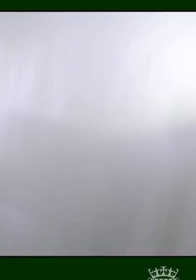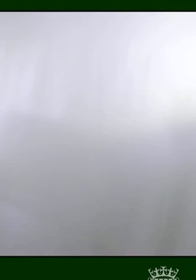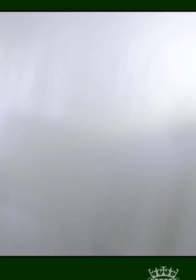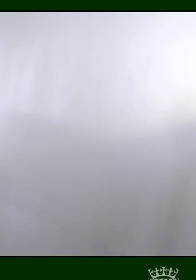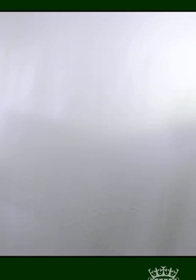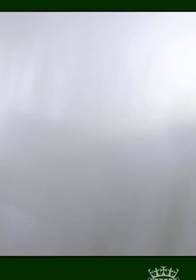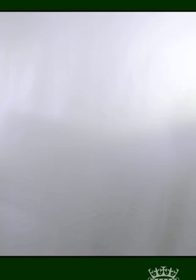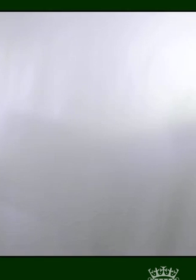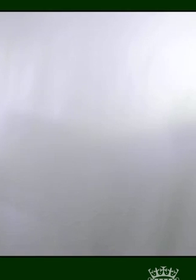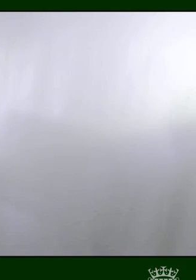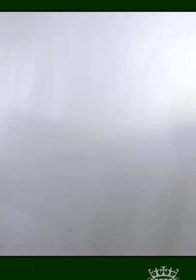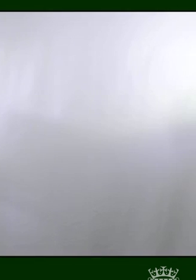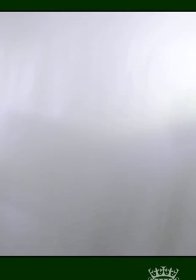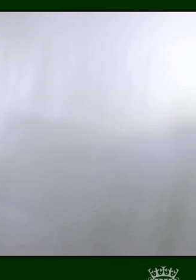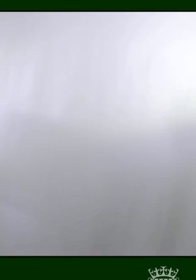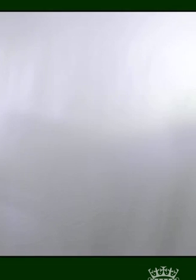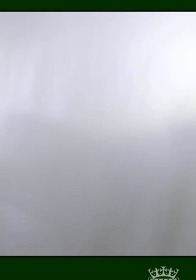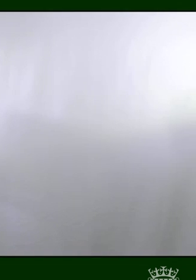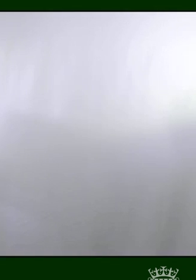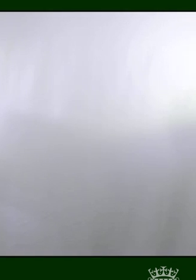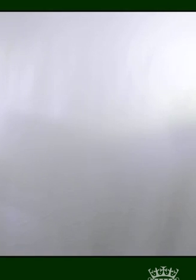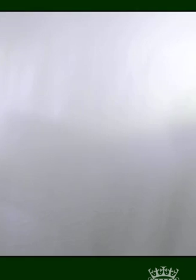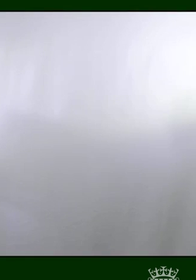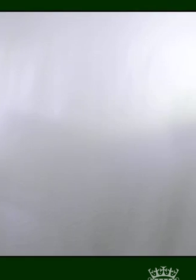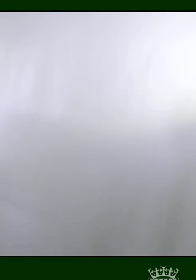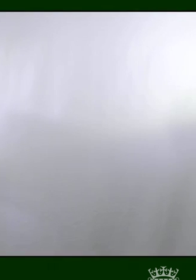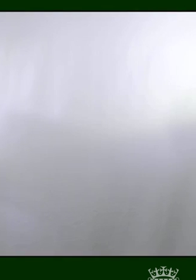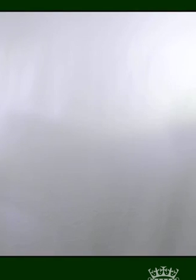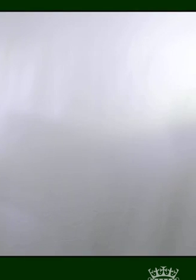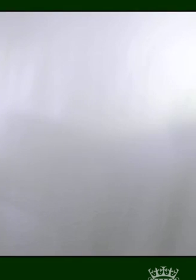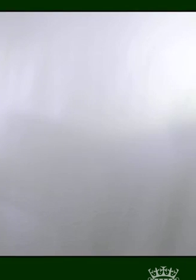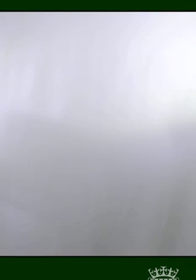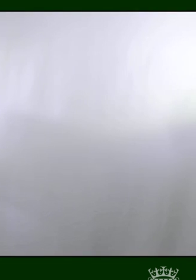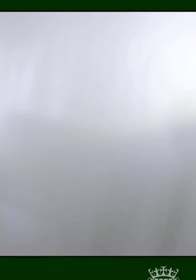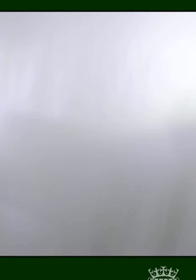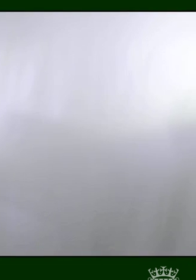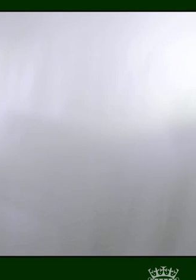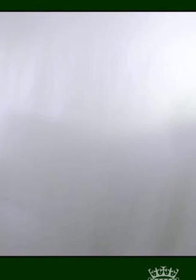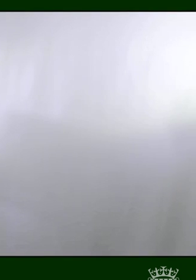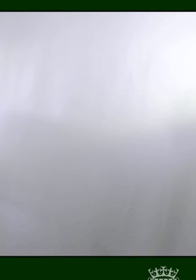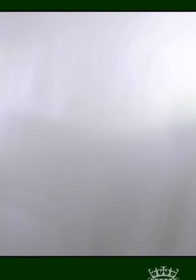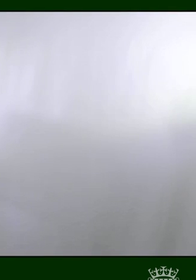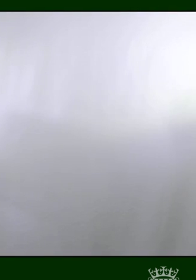I would like to thank all hon. Members representing constituencies in the region as well.